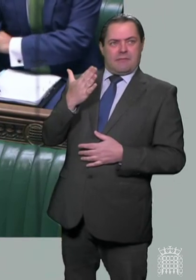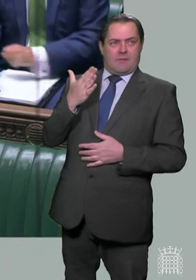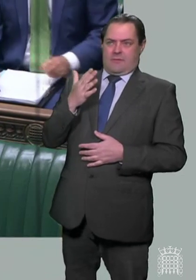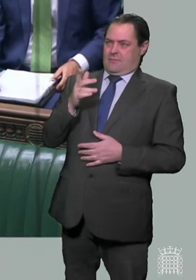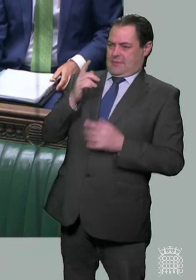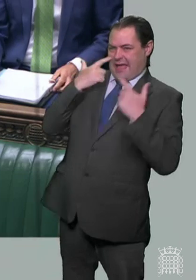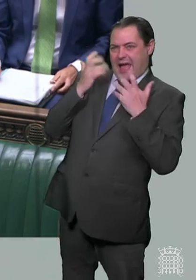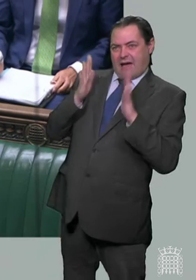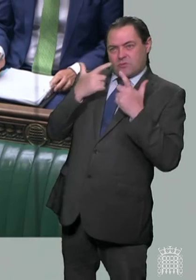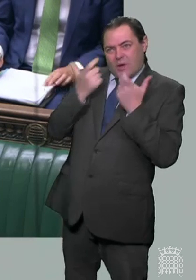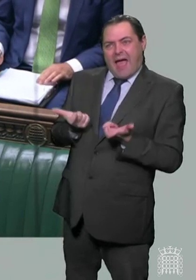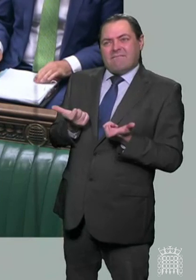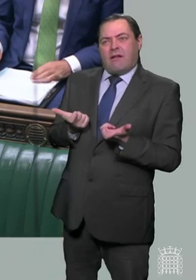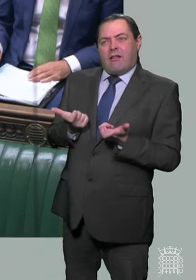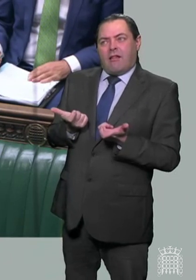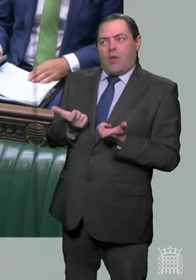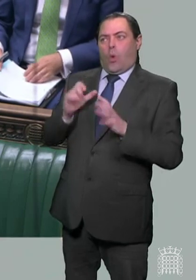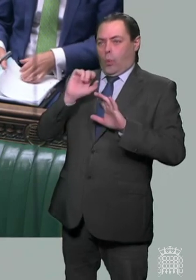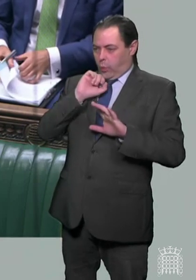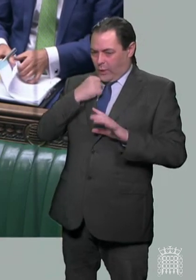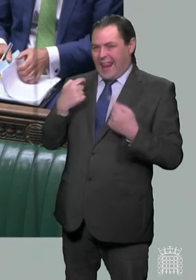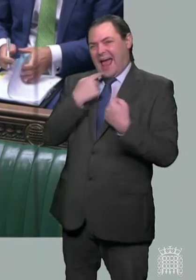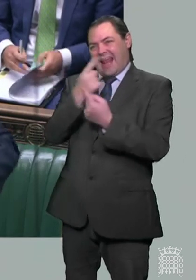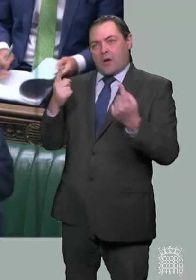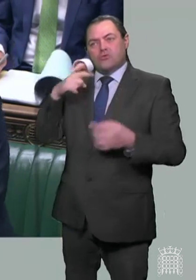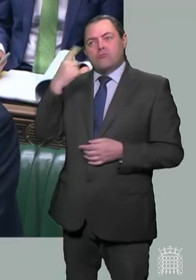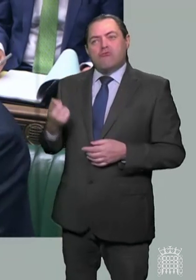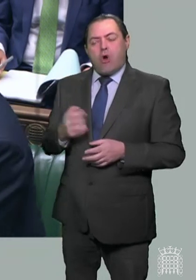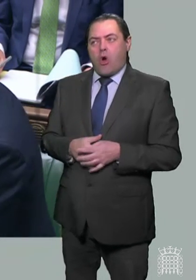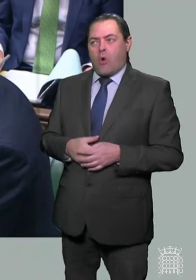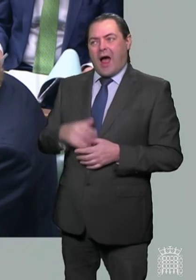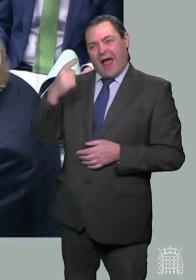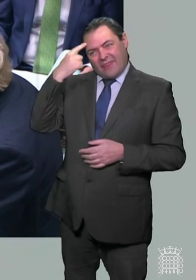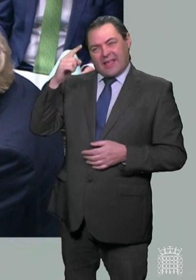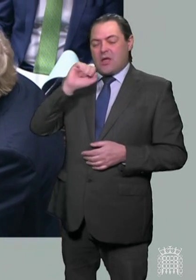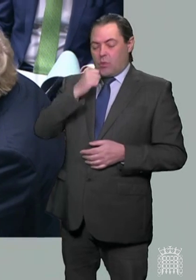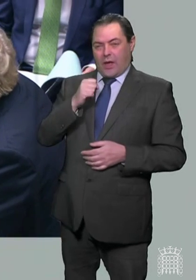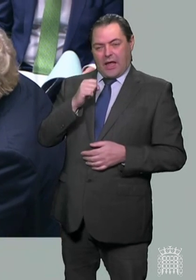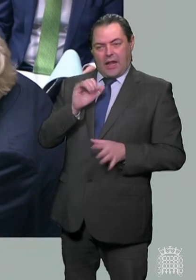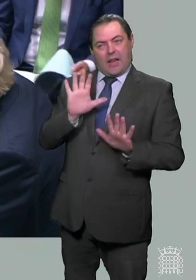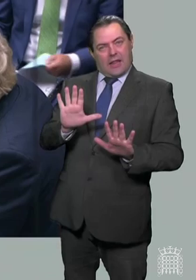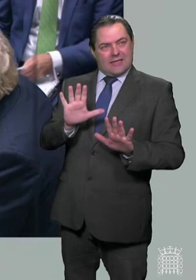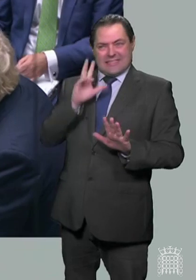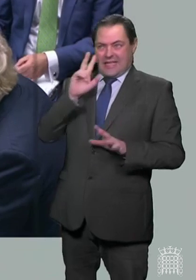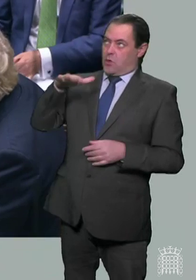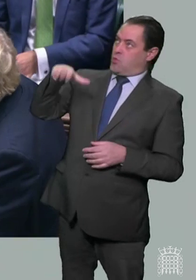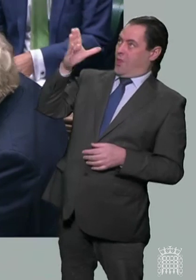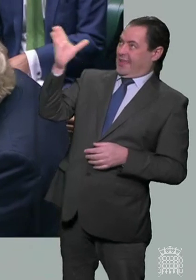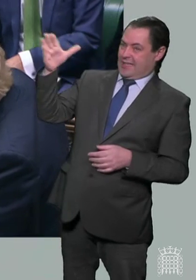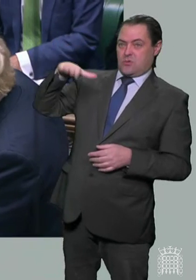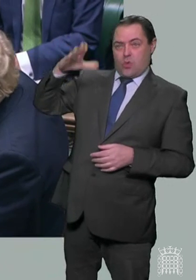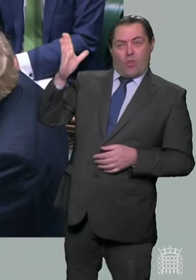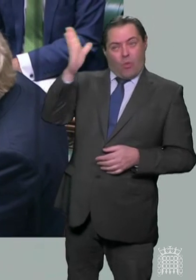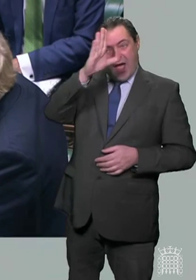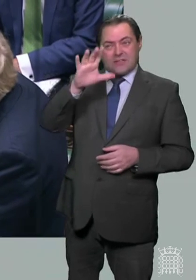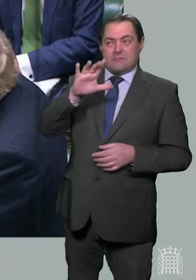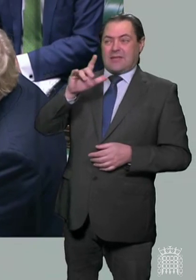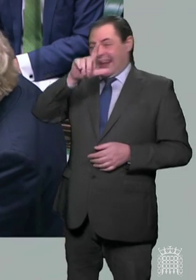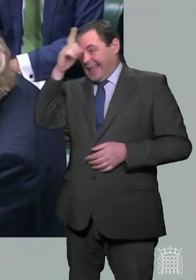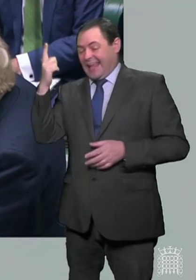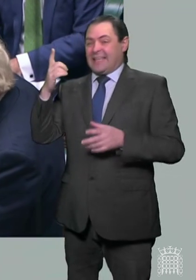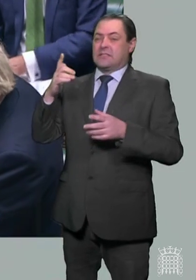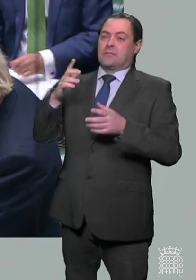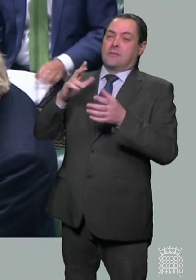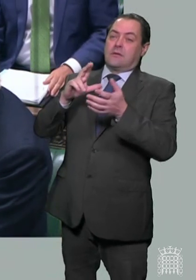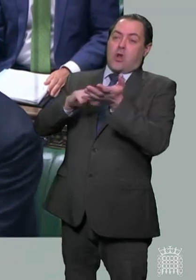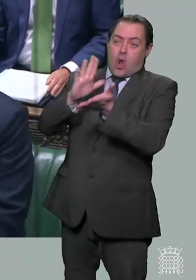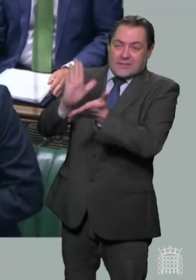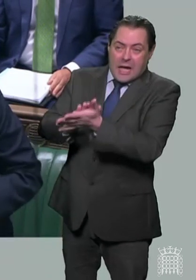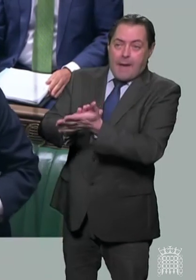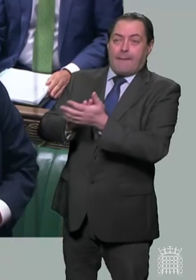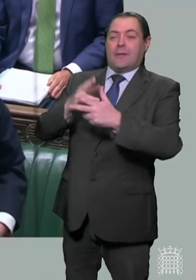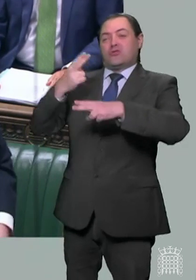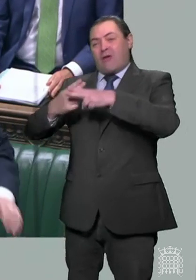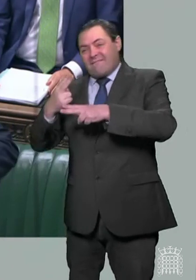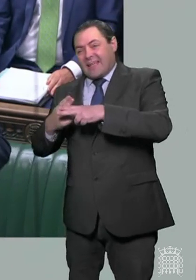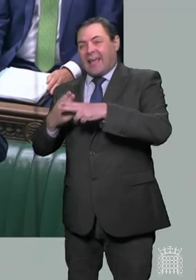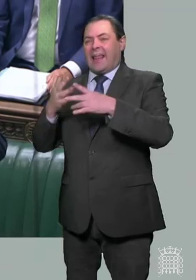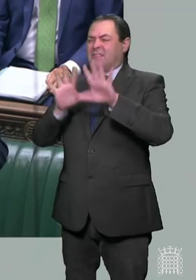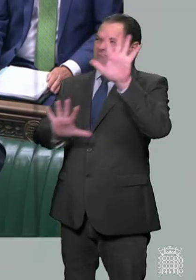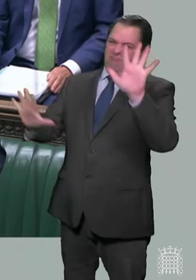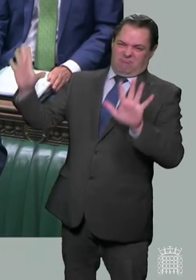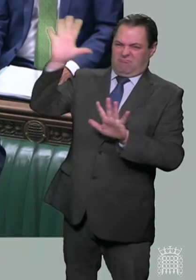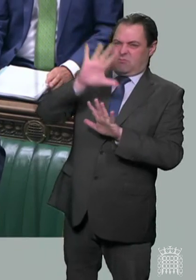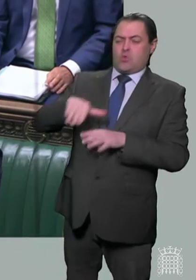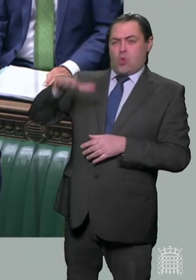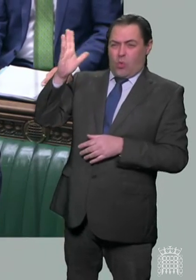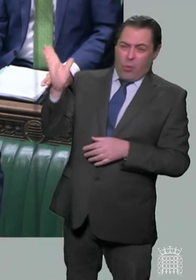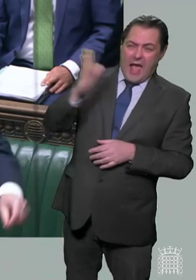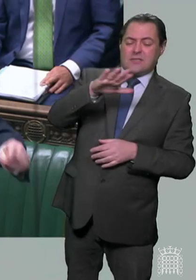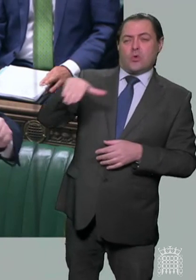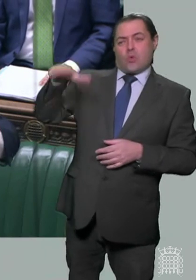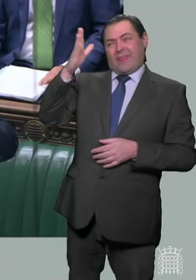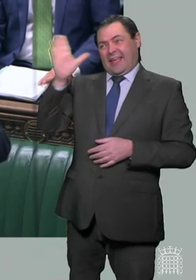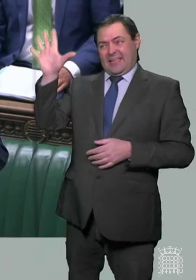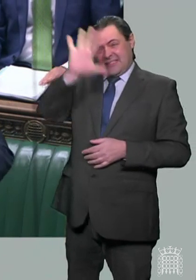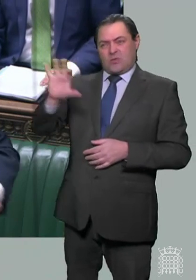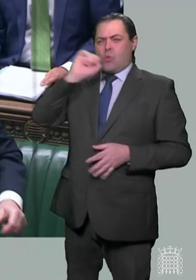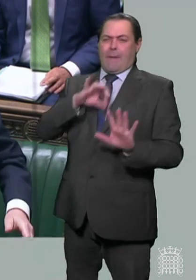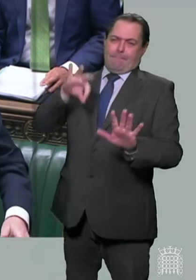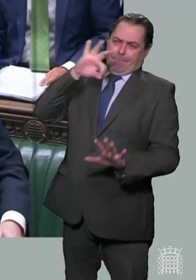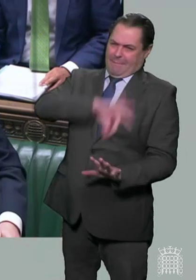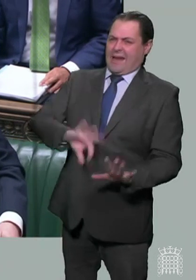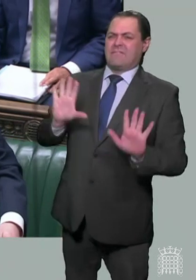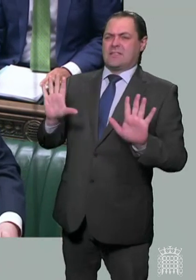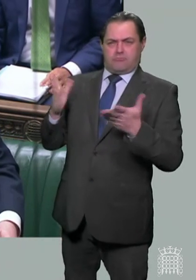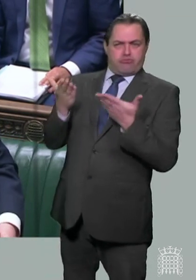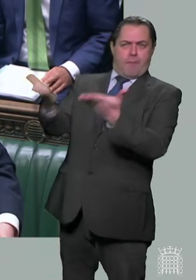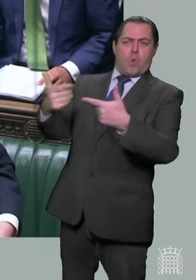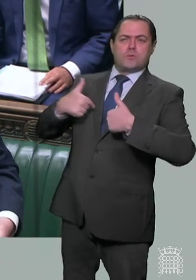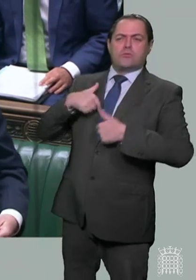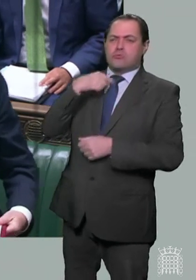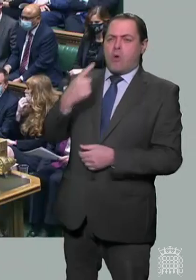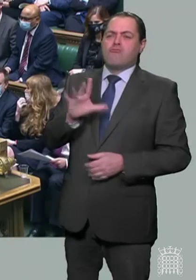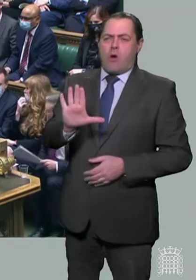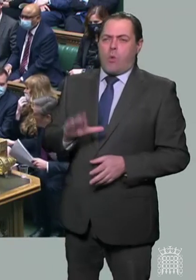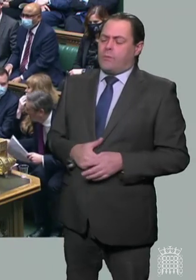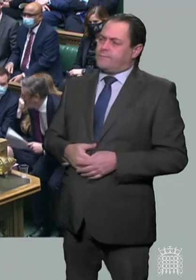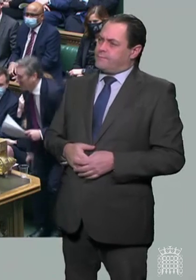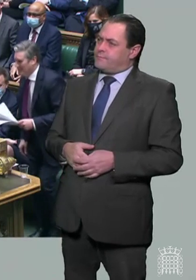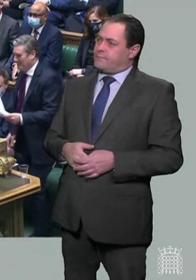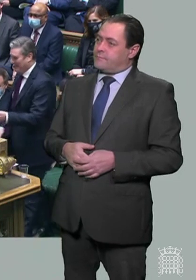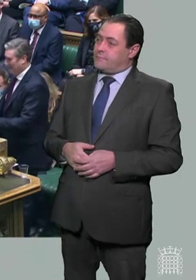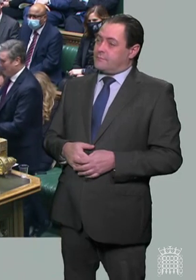He needs to wait and see what we announce tomorrow, because I think he will find that the people of Leeds, the people of Nottingham, the people of Sheffield and the people of the whole of the north-west and the north-east of this country will benefit massively from what we are going to announce.